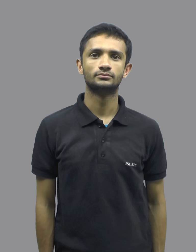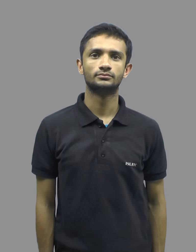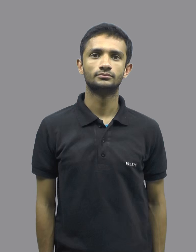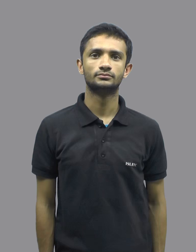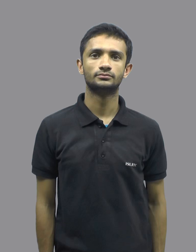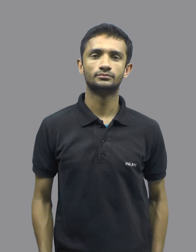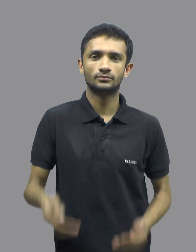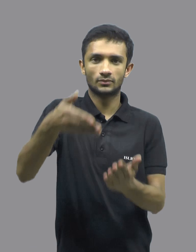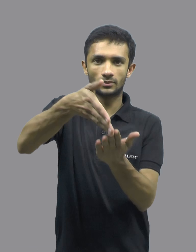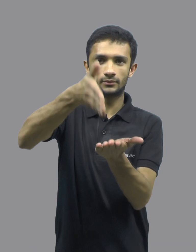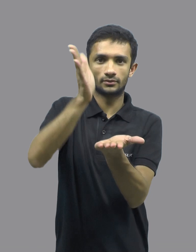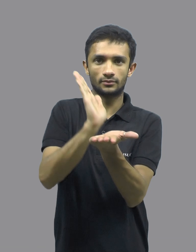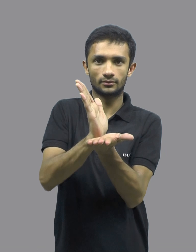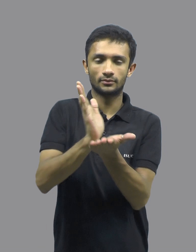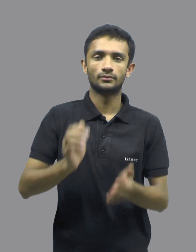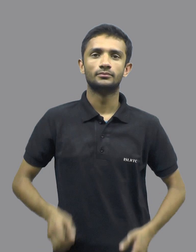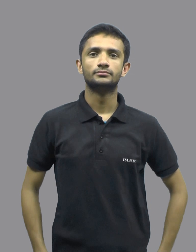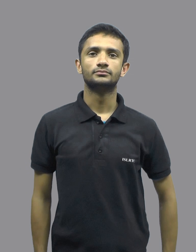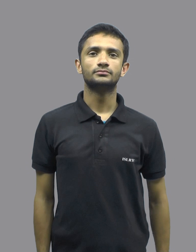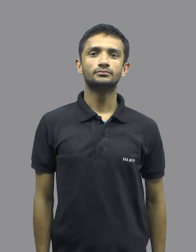Pumpkin